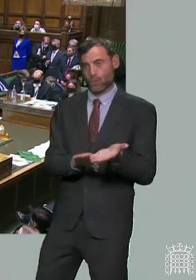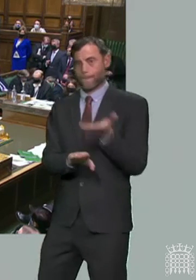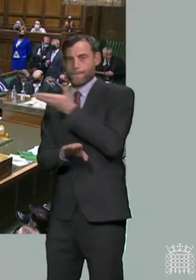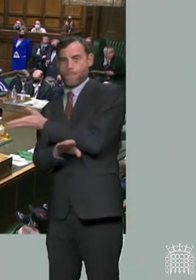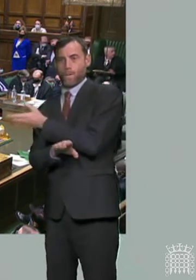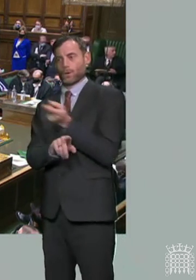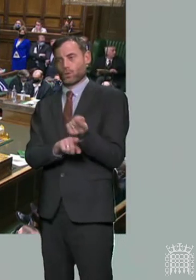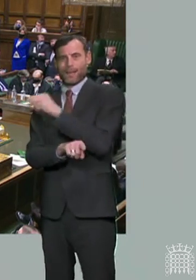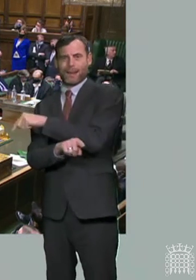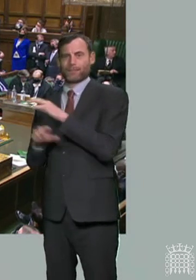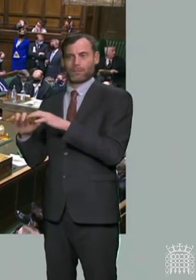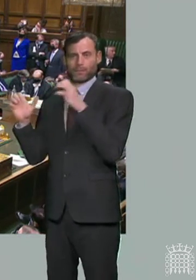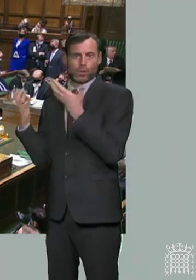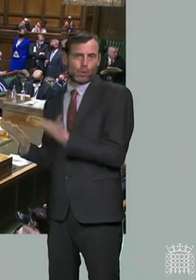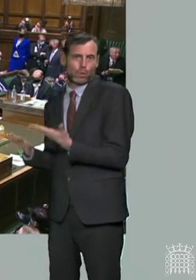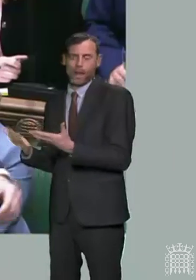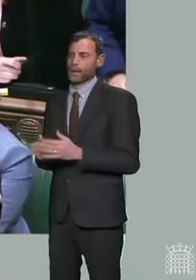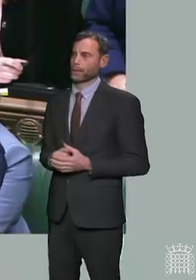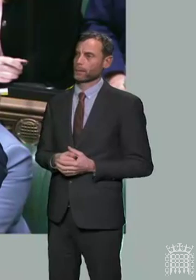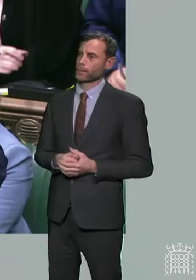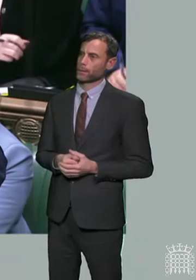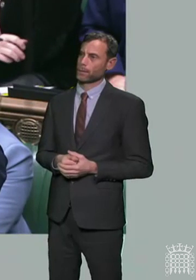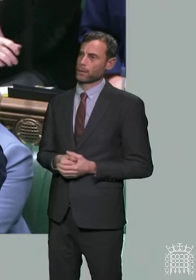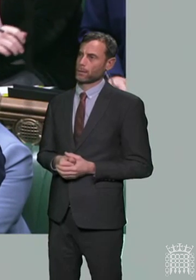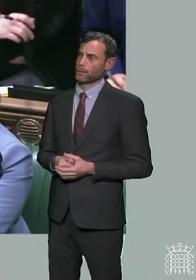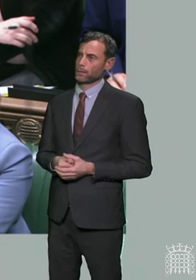I am grateful to my hon.